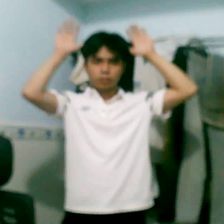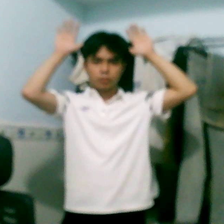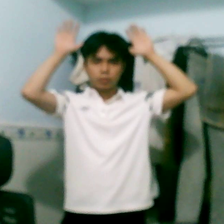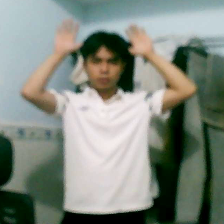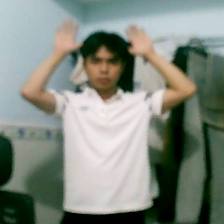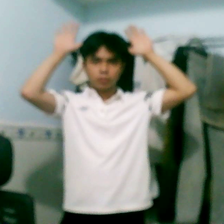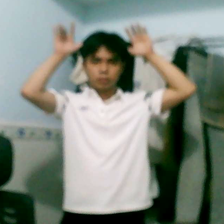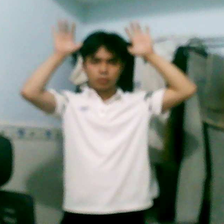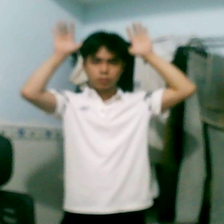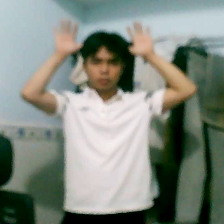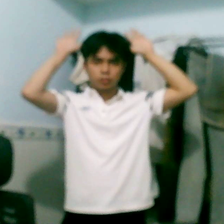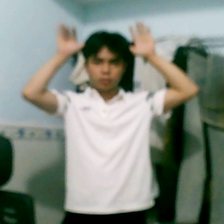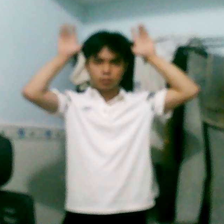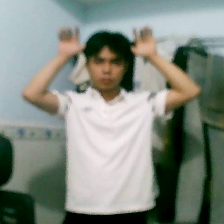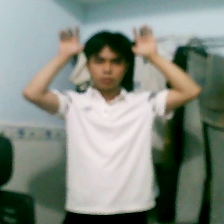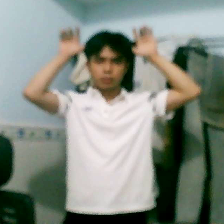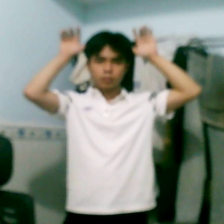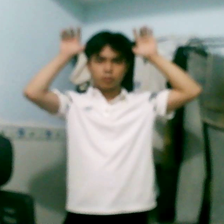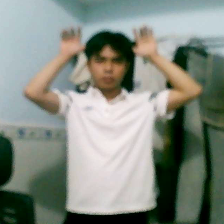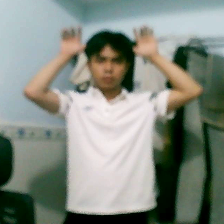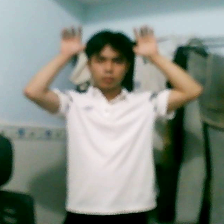cho